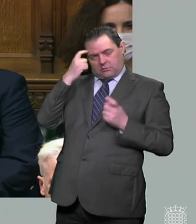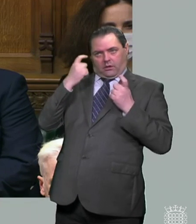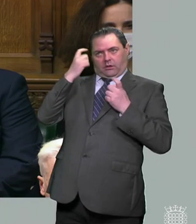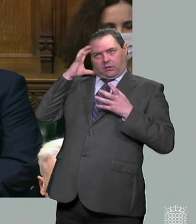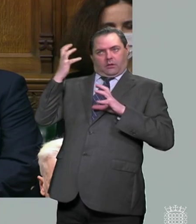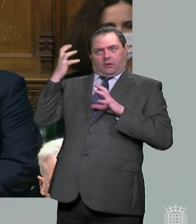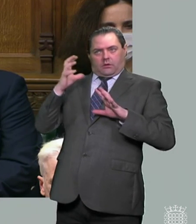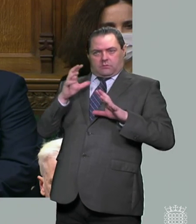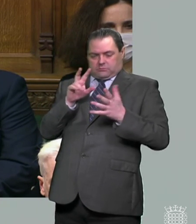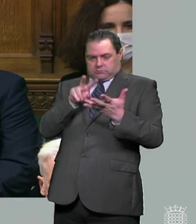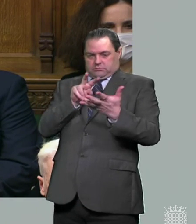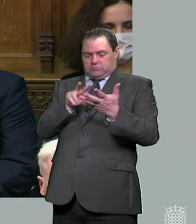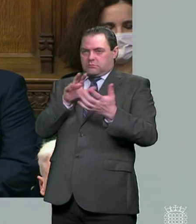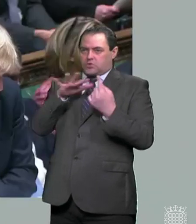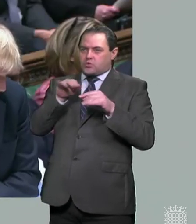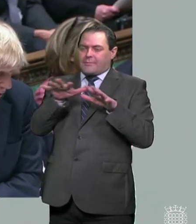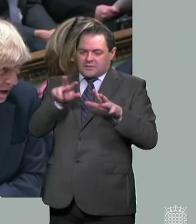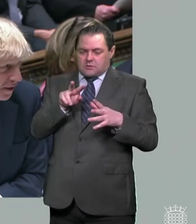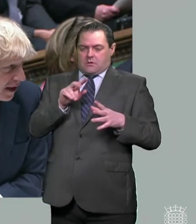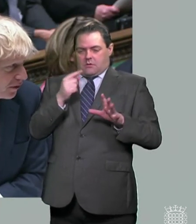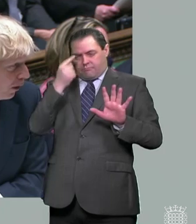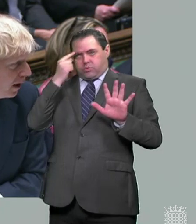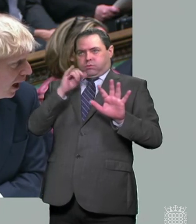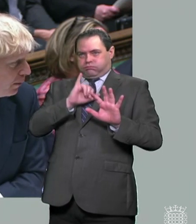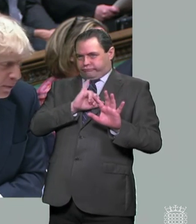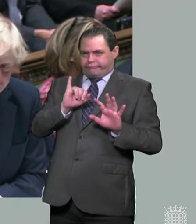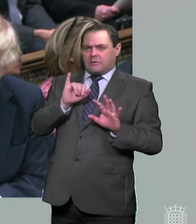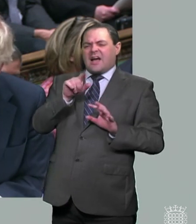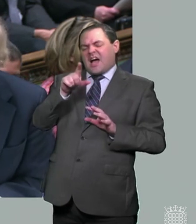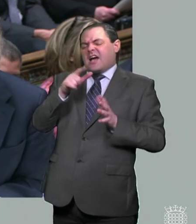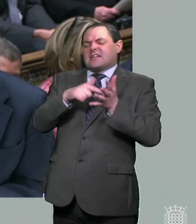I have heard what he has had to say recently about TikTok.